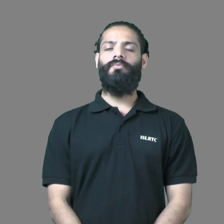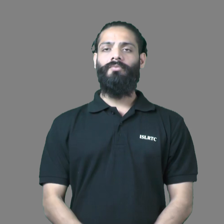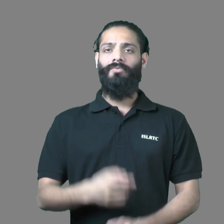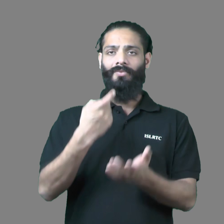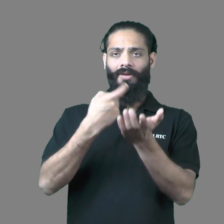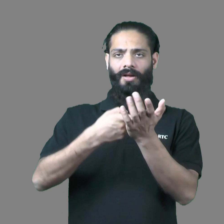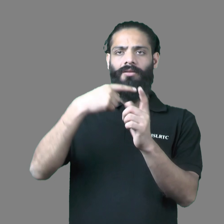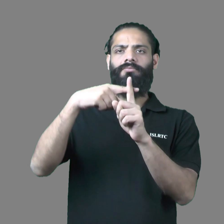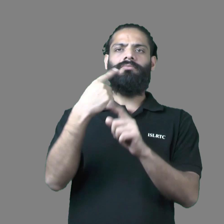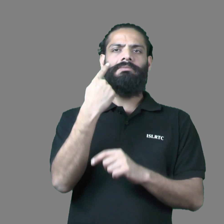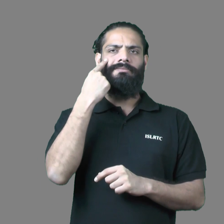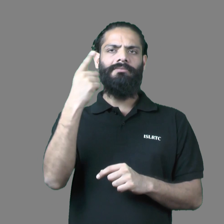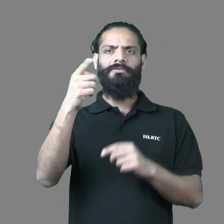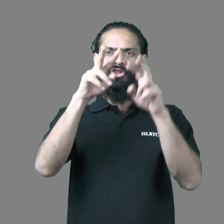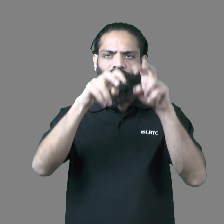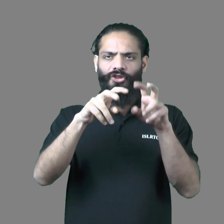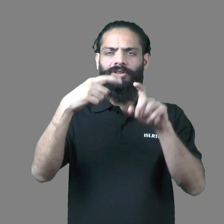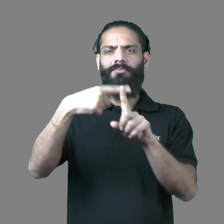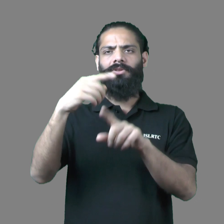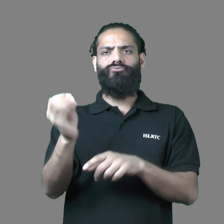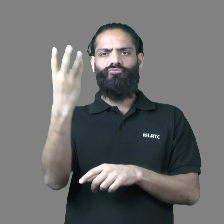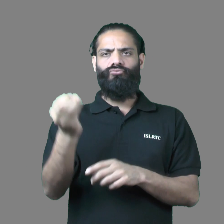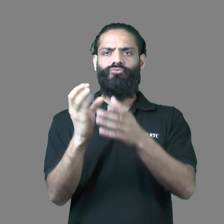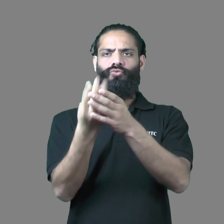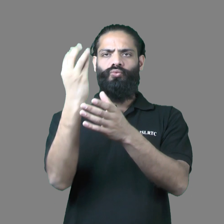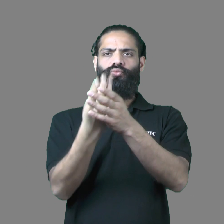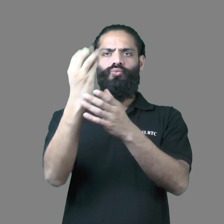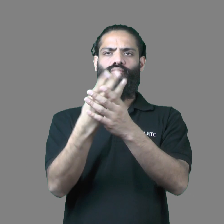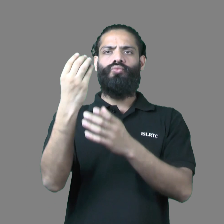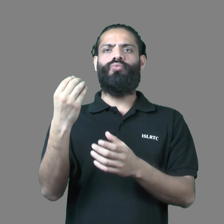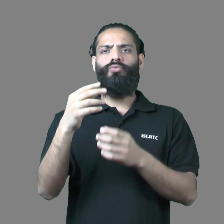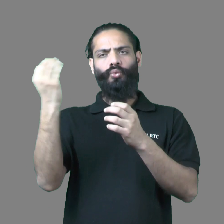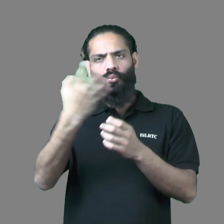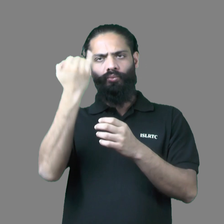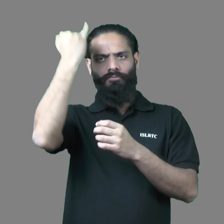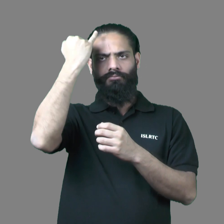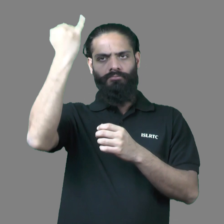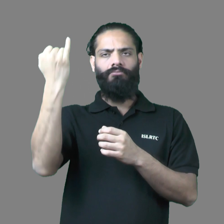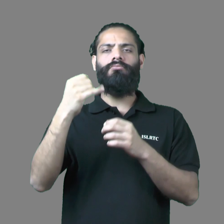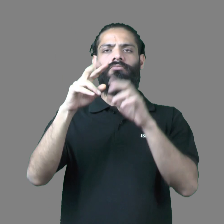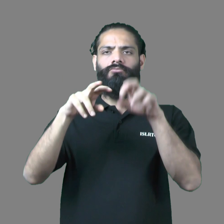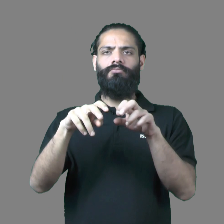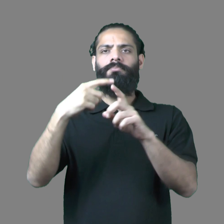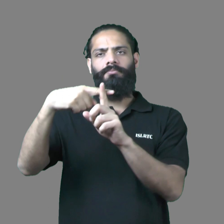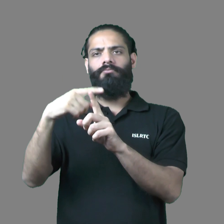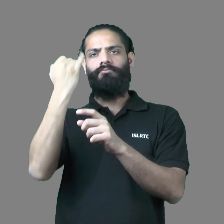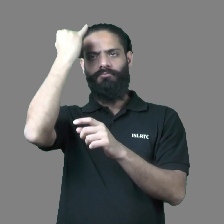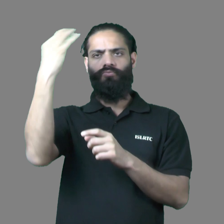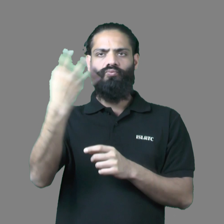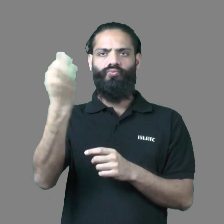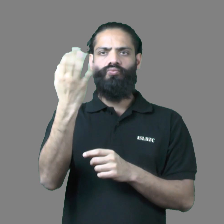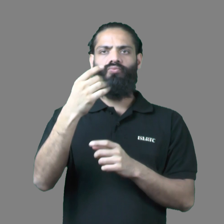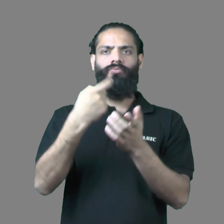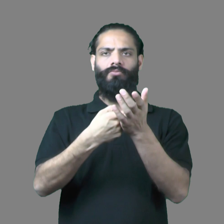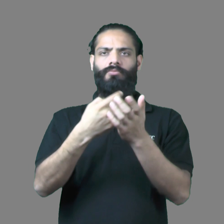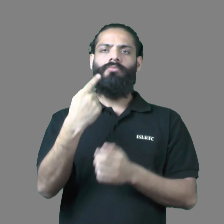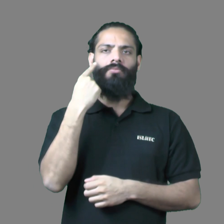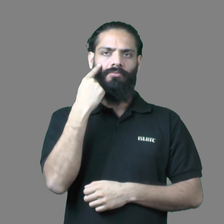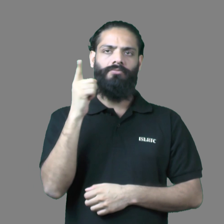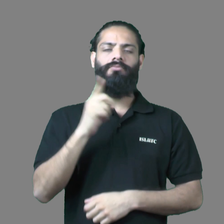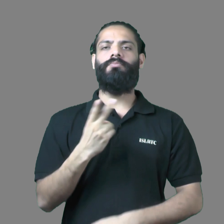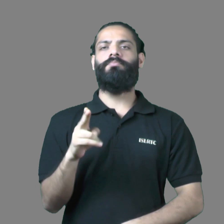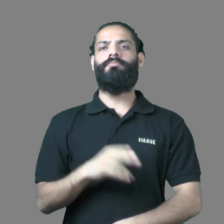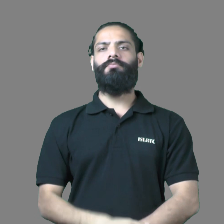Research and Innovation (R&I)